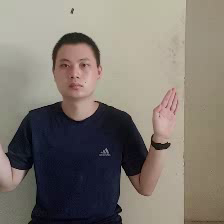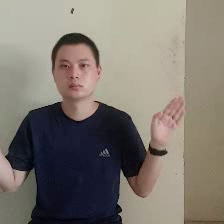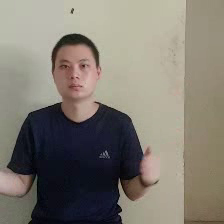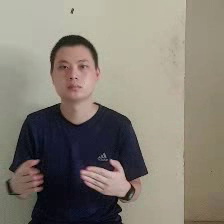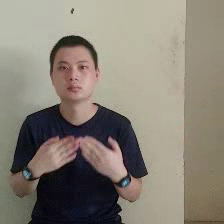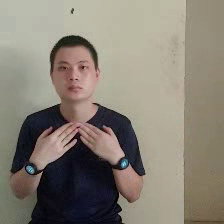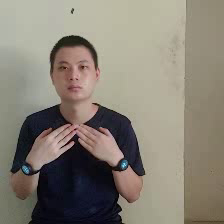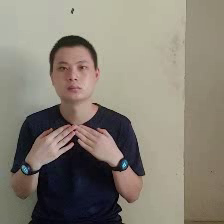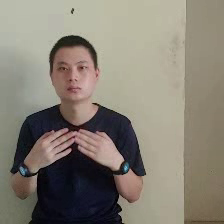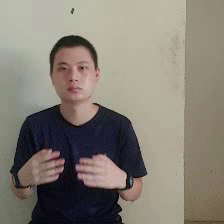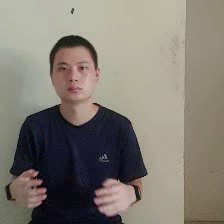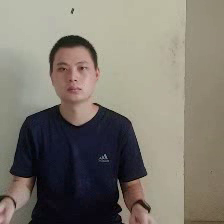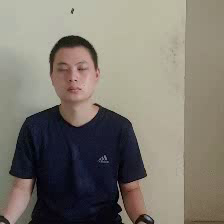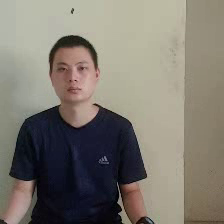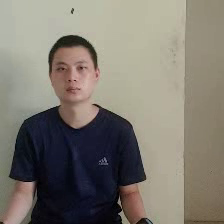Bế mạc